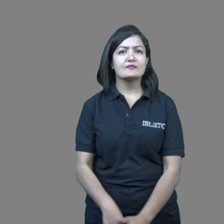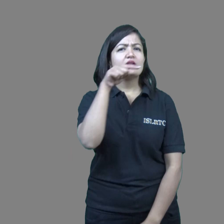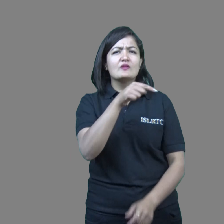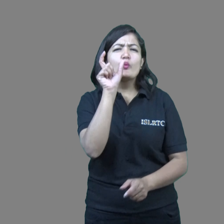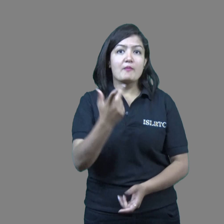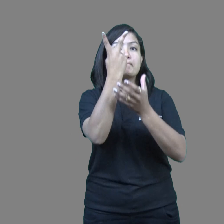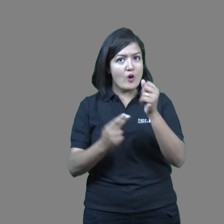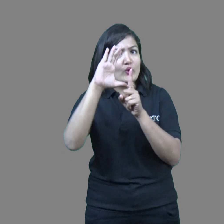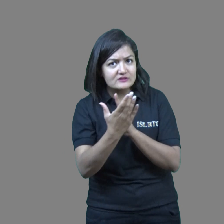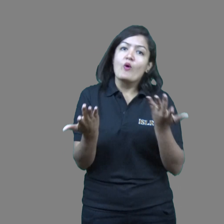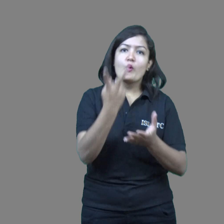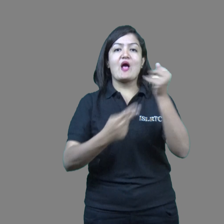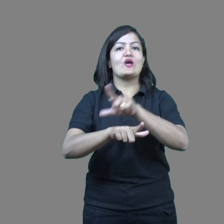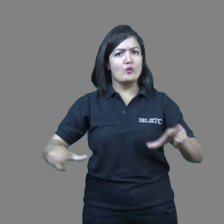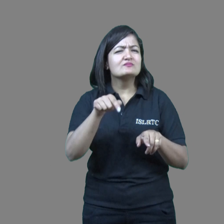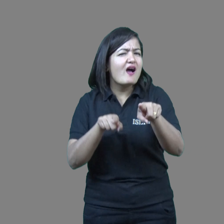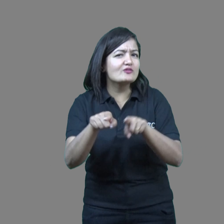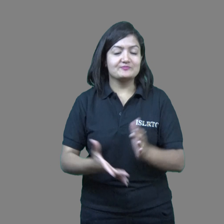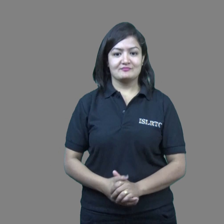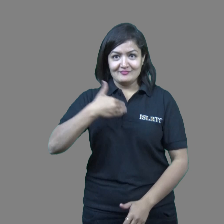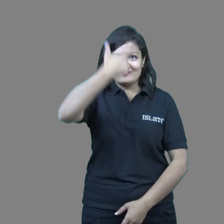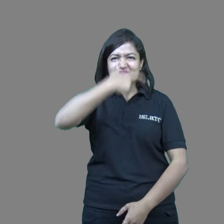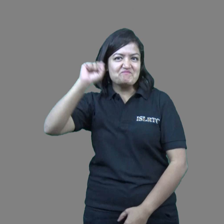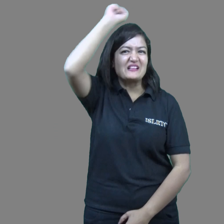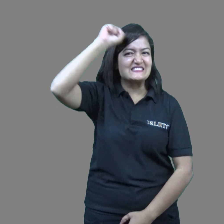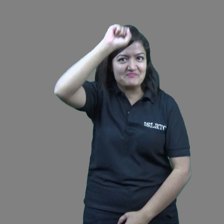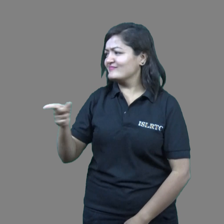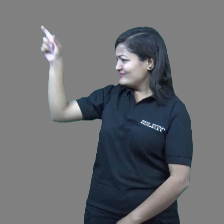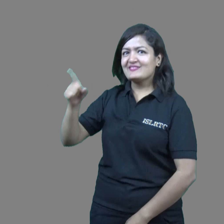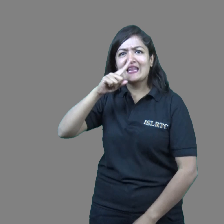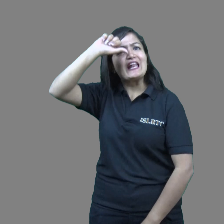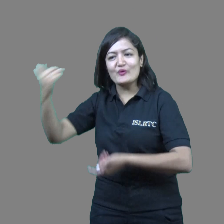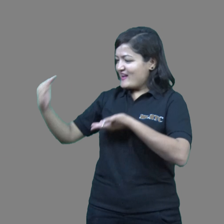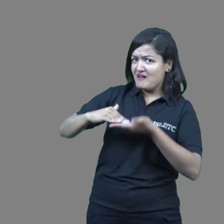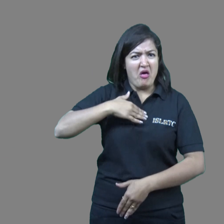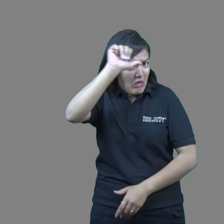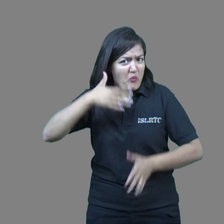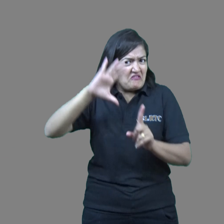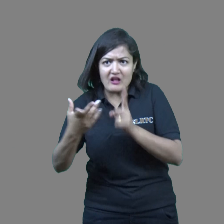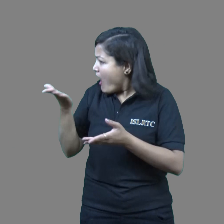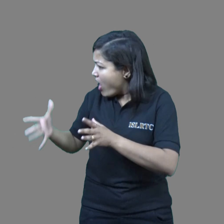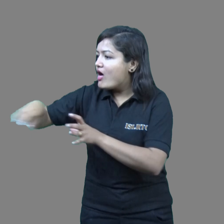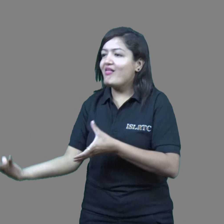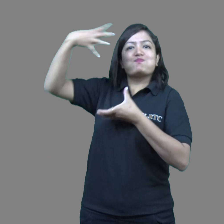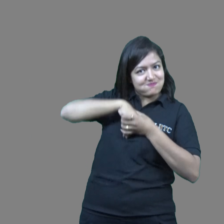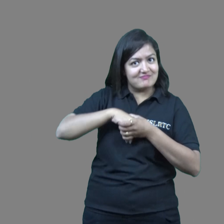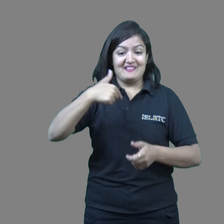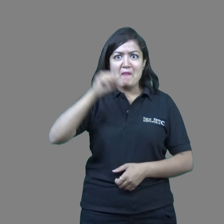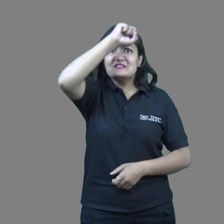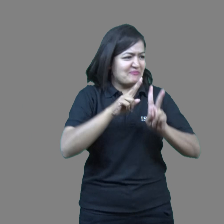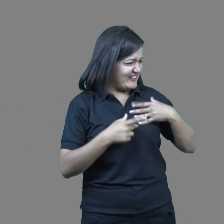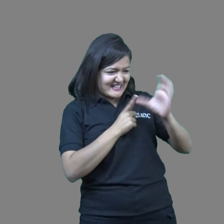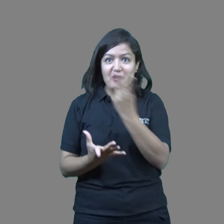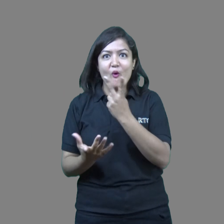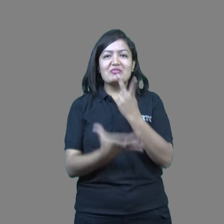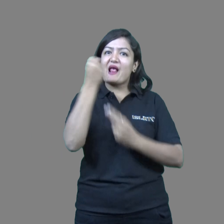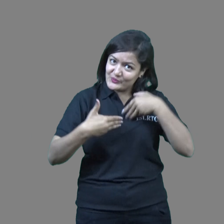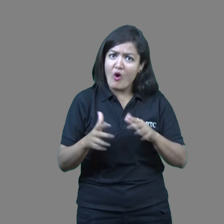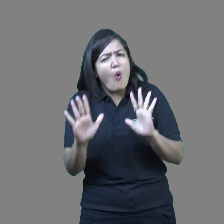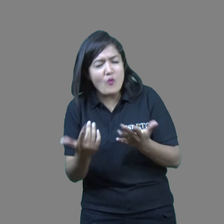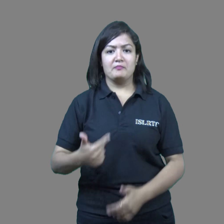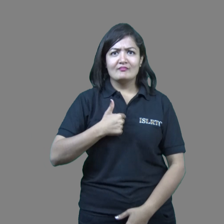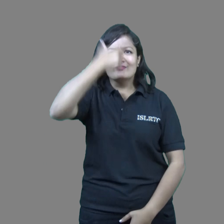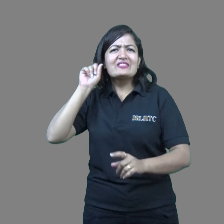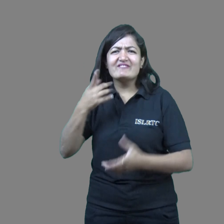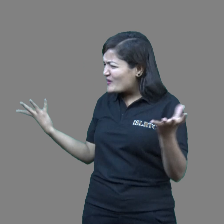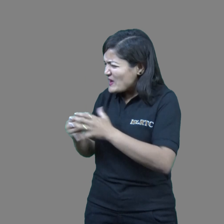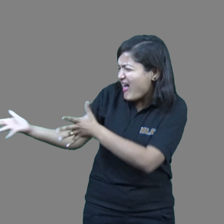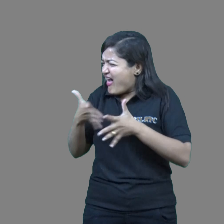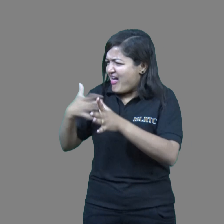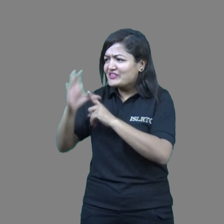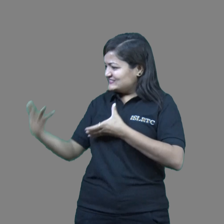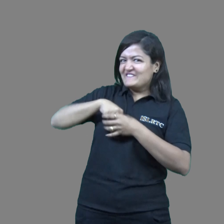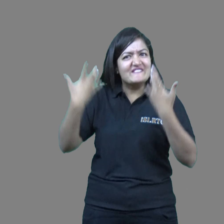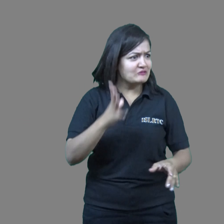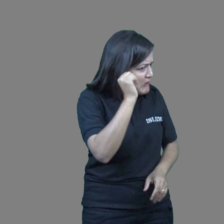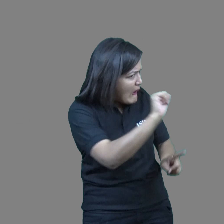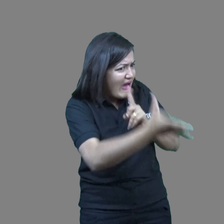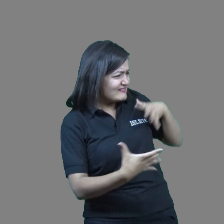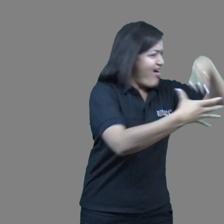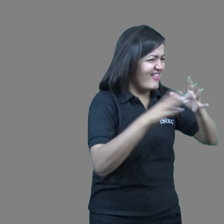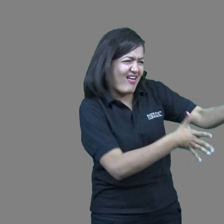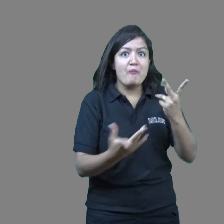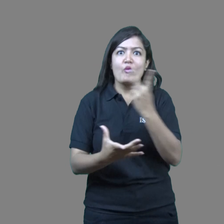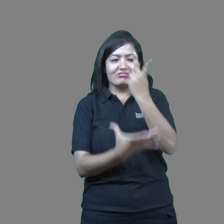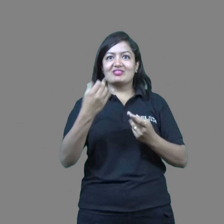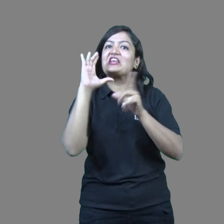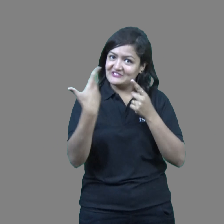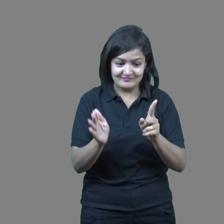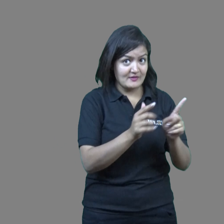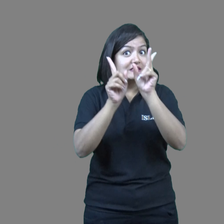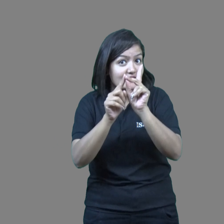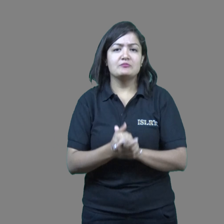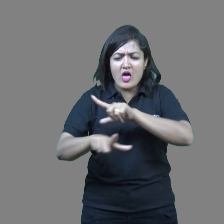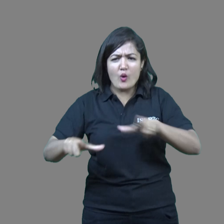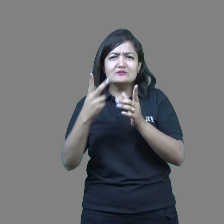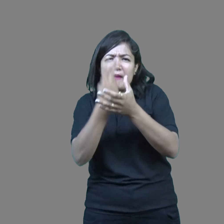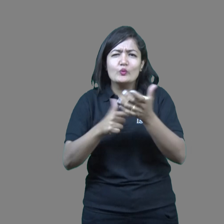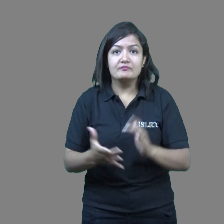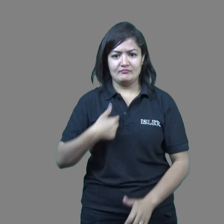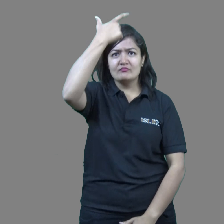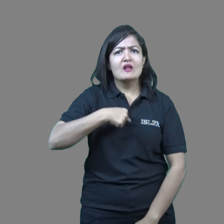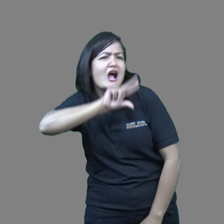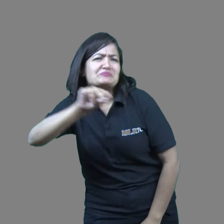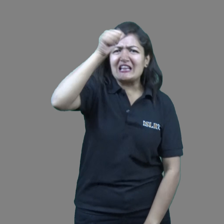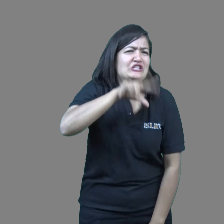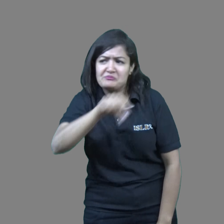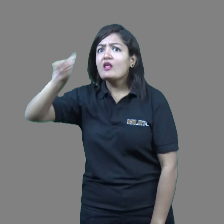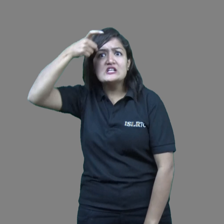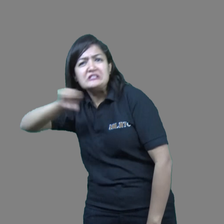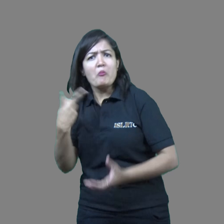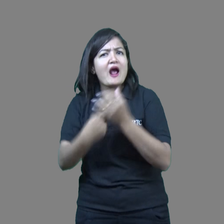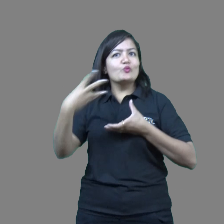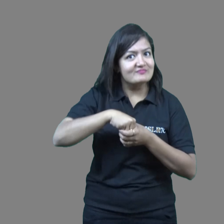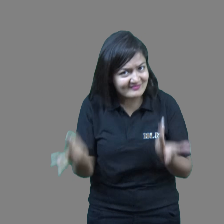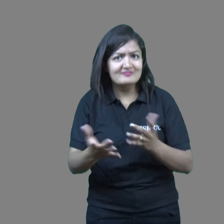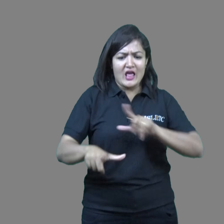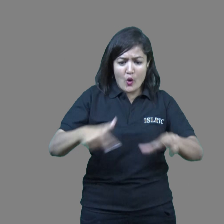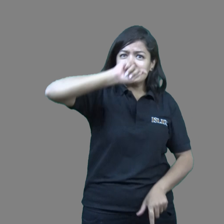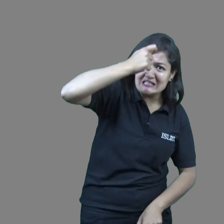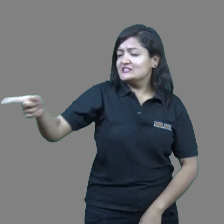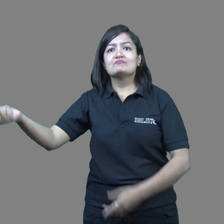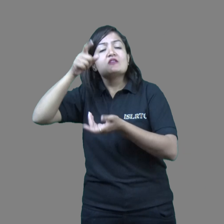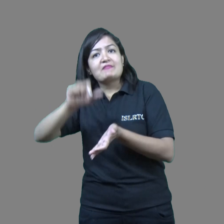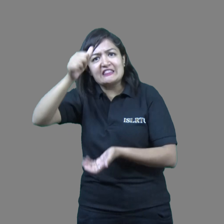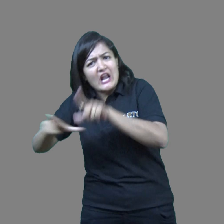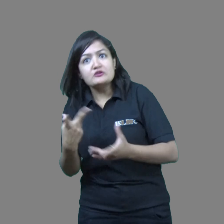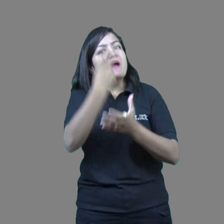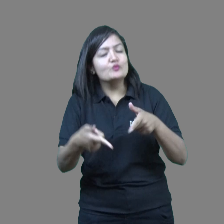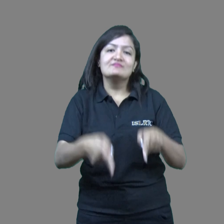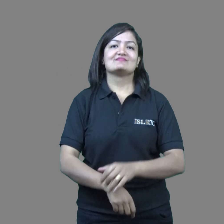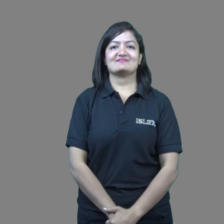Bicultural Bilingualism